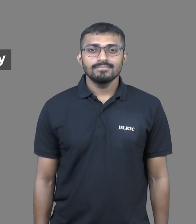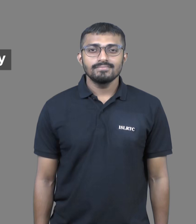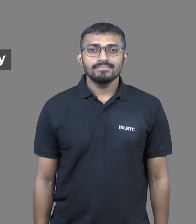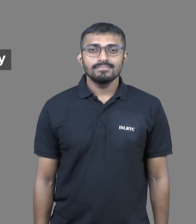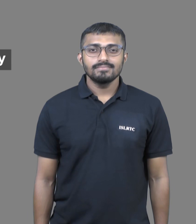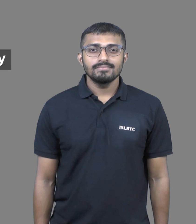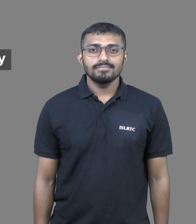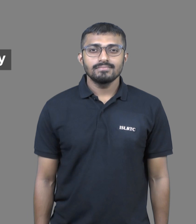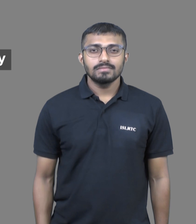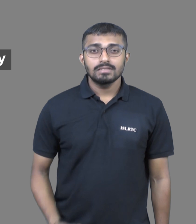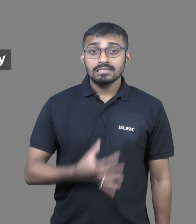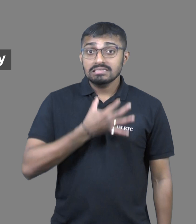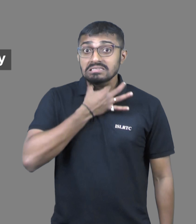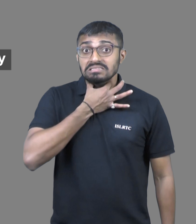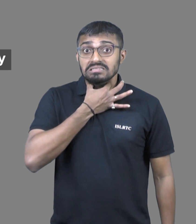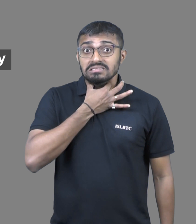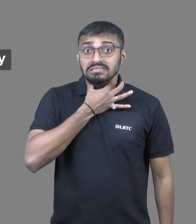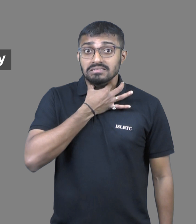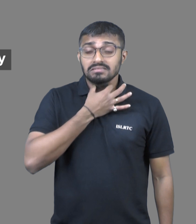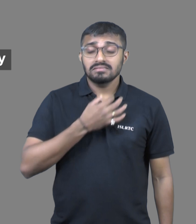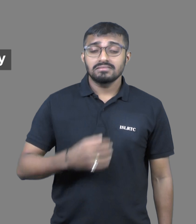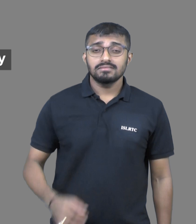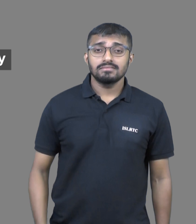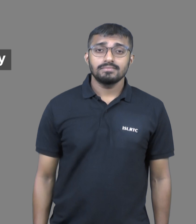Risk Uncertainty